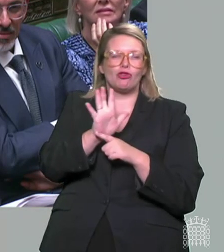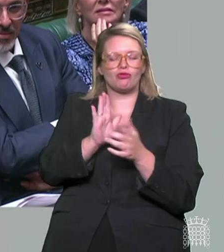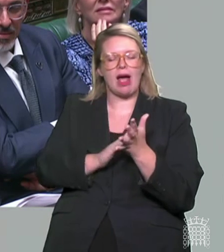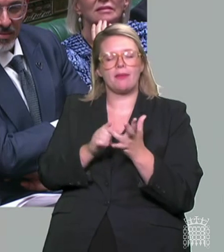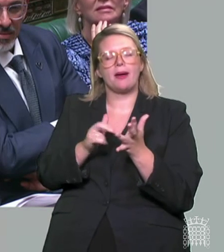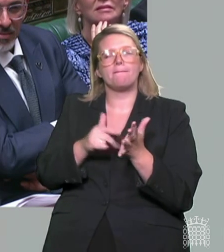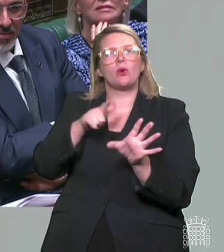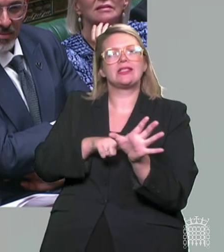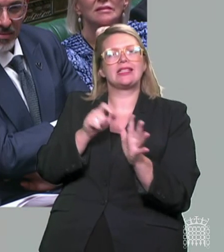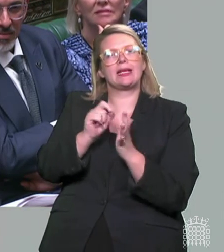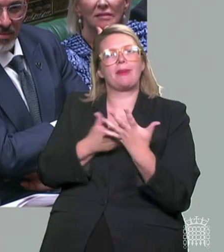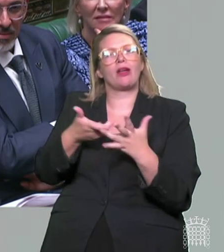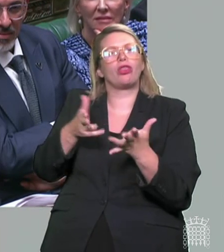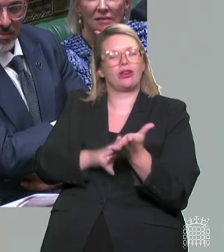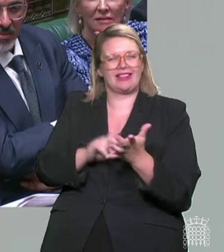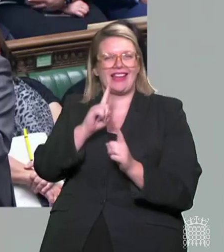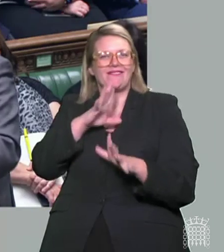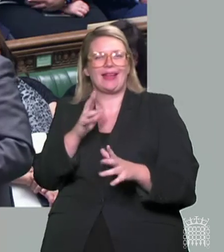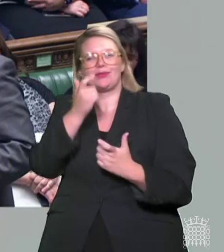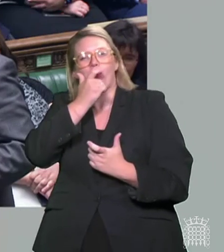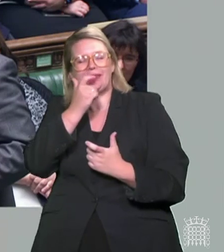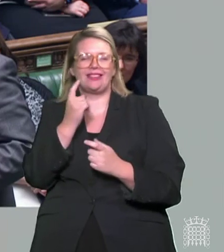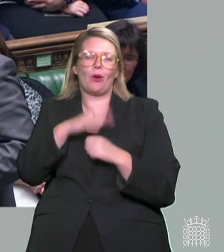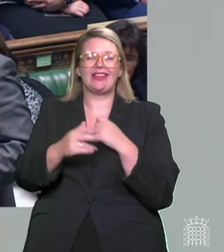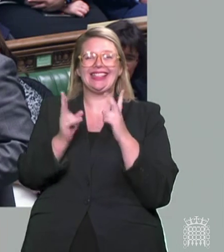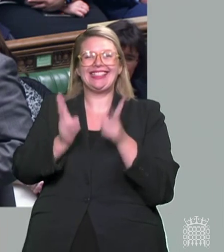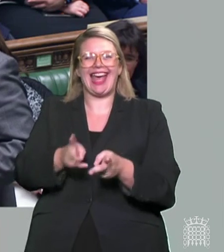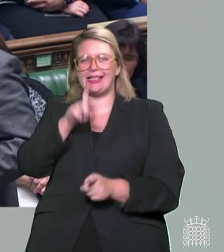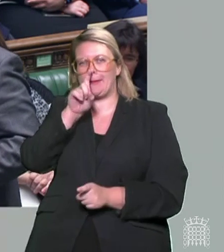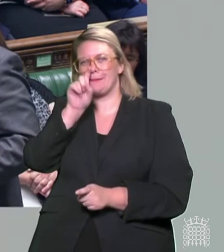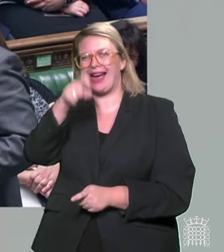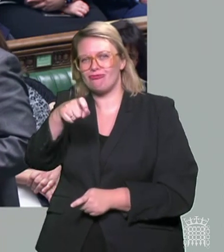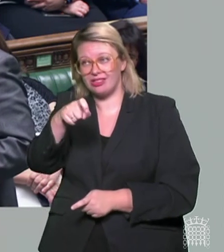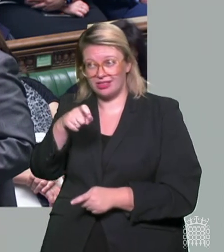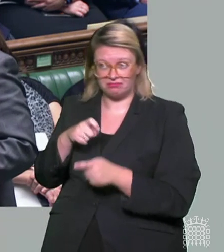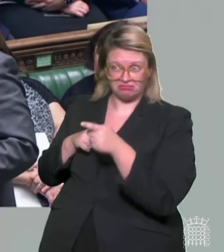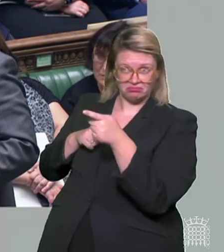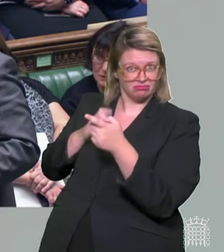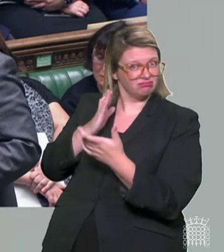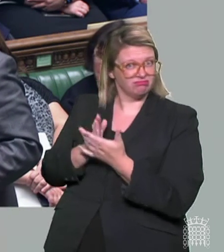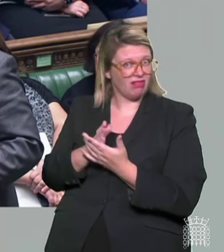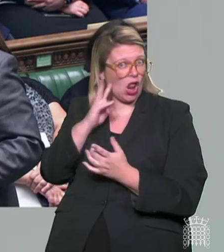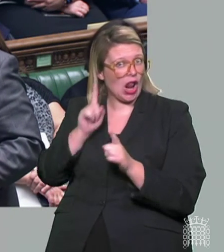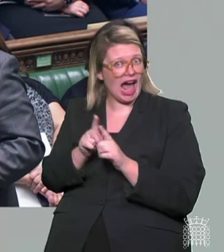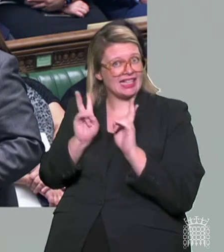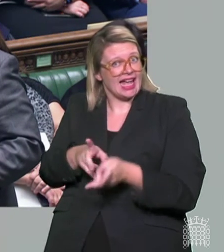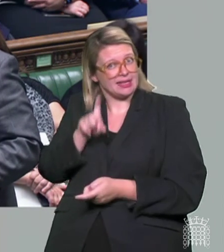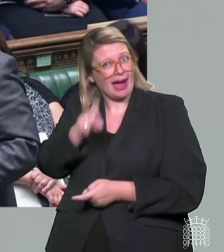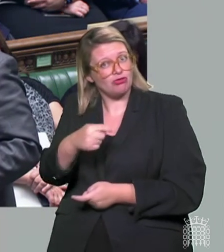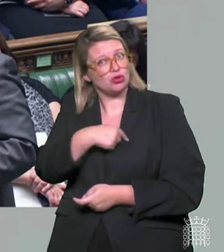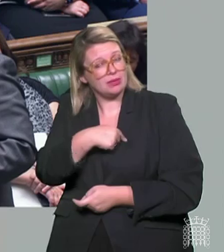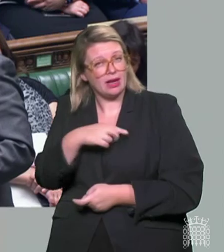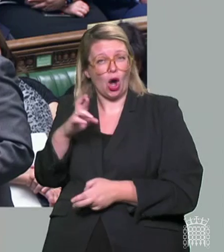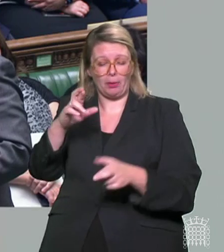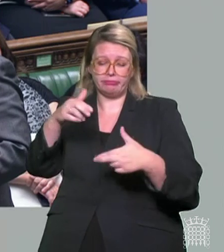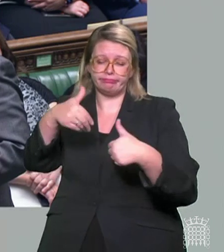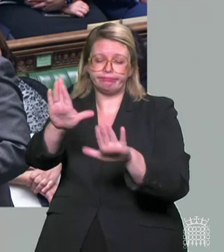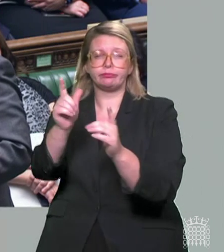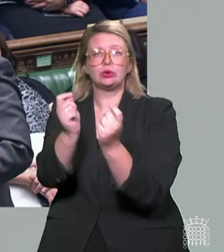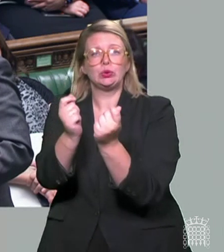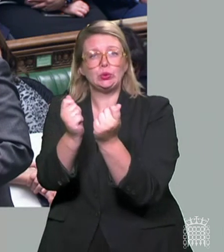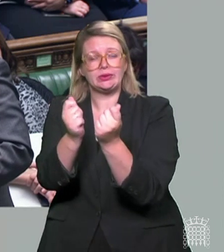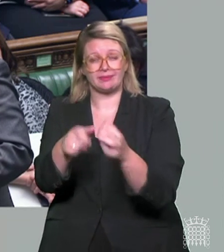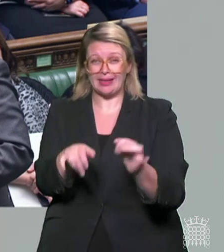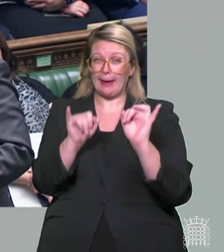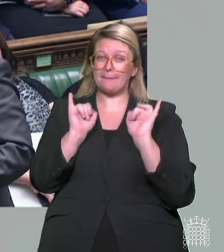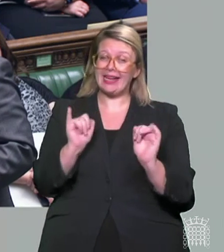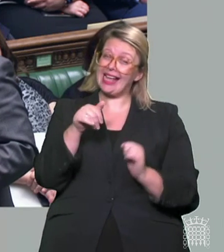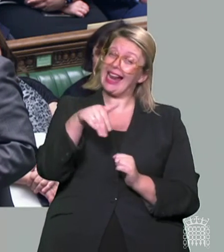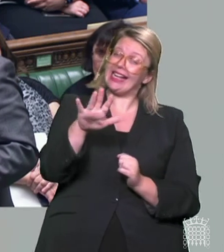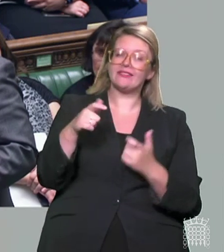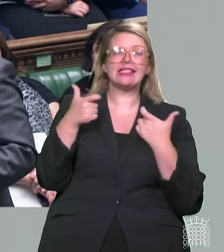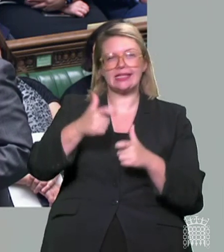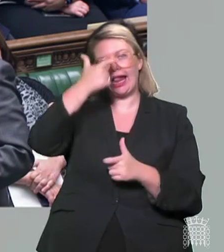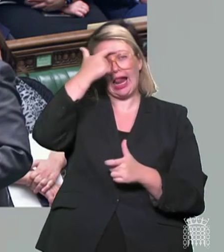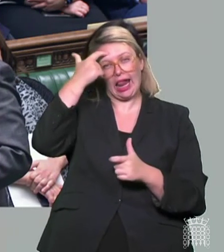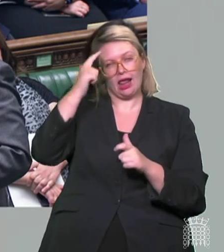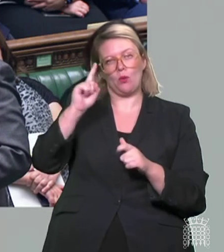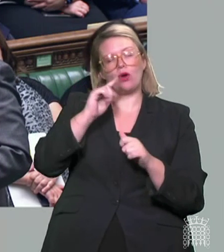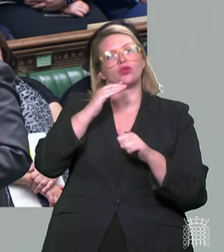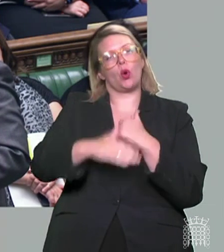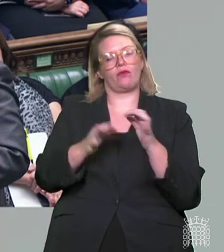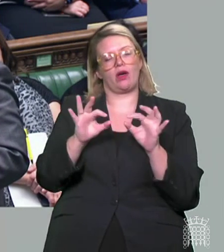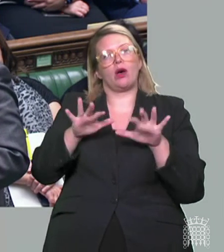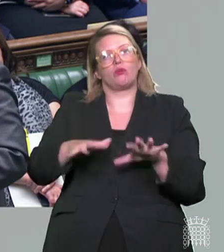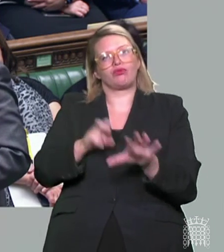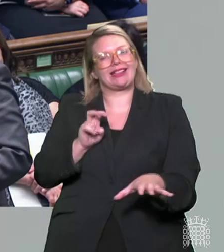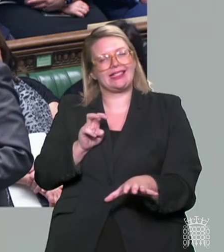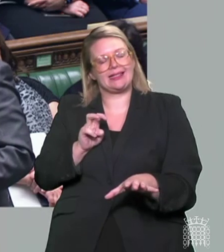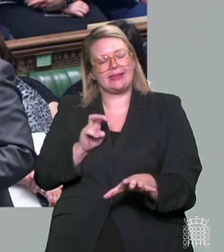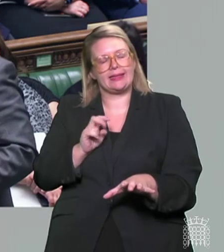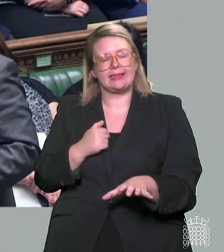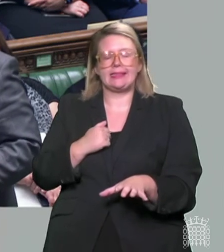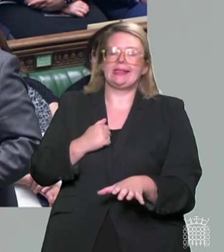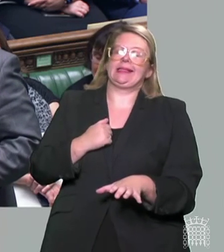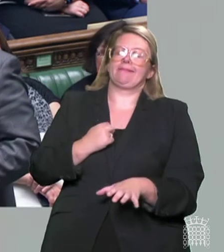I hope that the dishonesty of his leadership will follow him out of the Downing Street door, but the other legacy is Brexit—and that will stay, because I am sad to say that the Labour party now fully supports it.